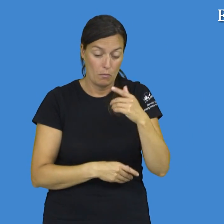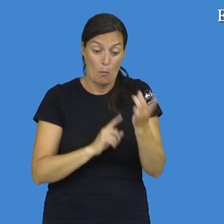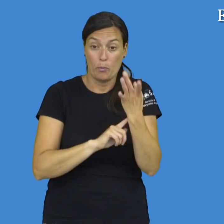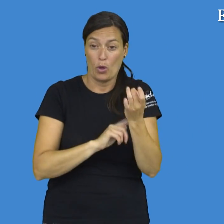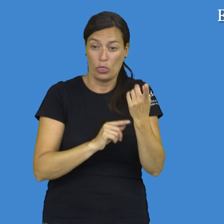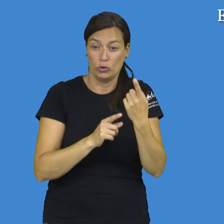crear